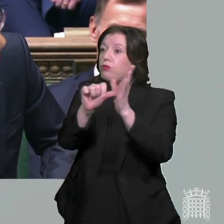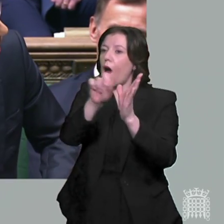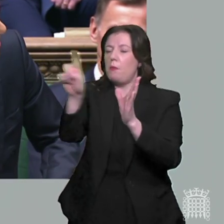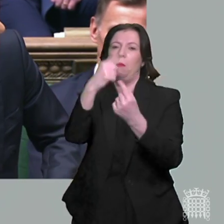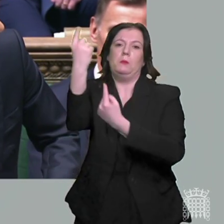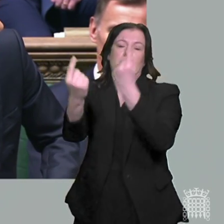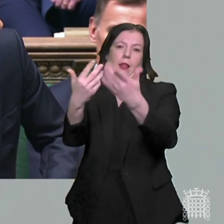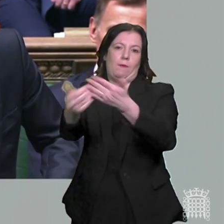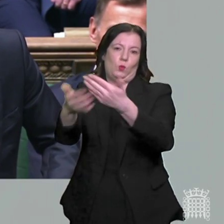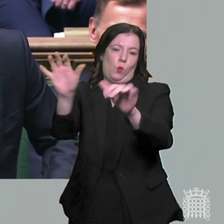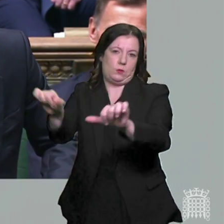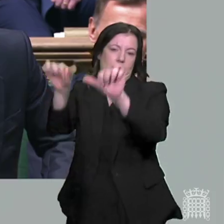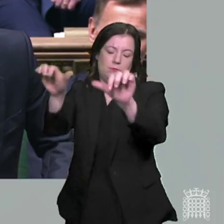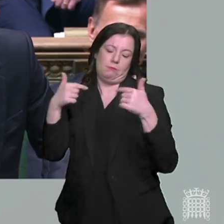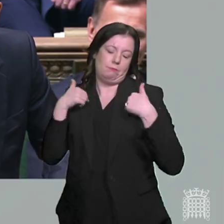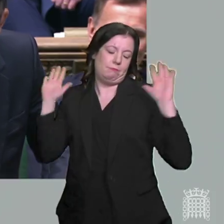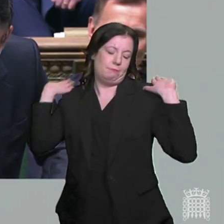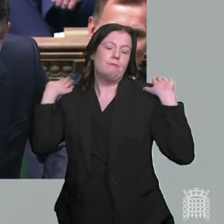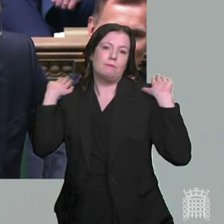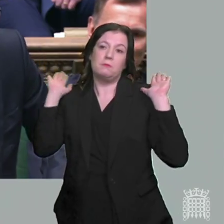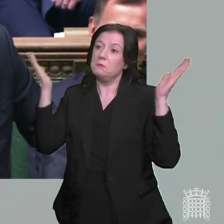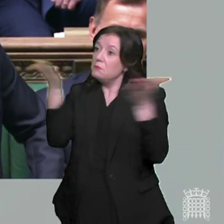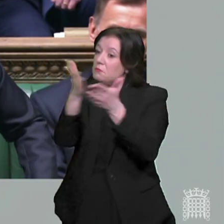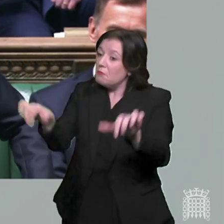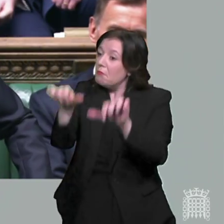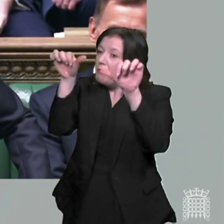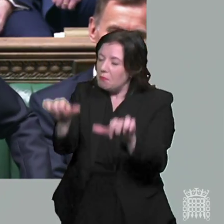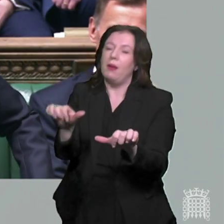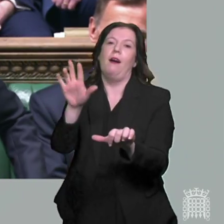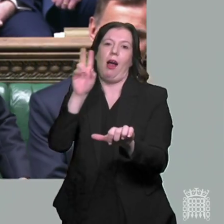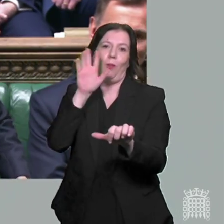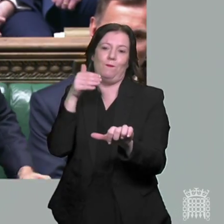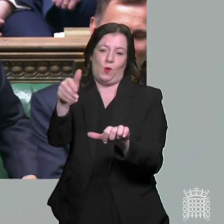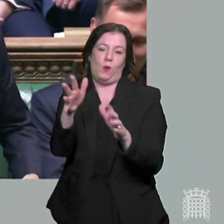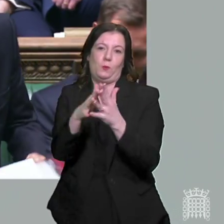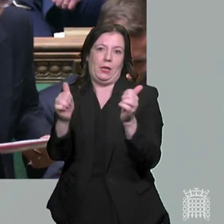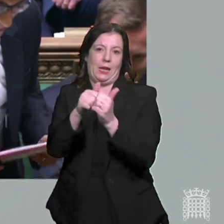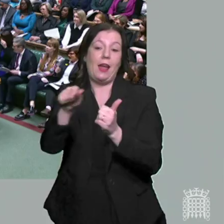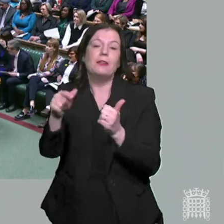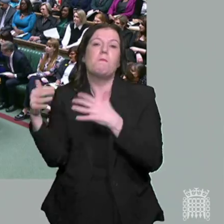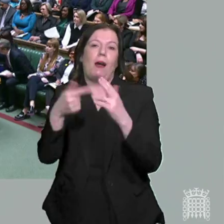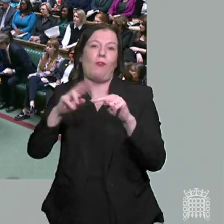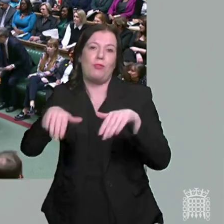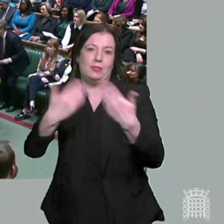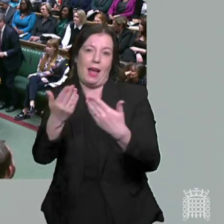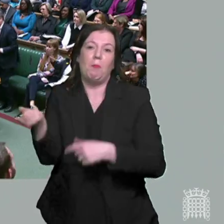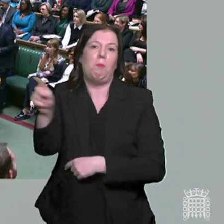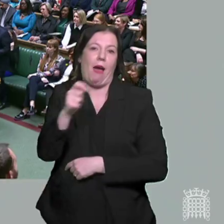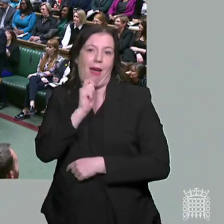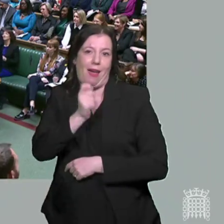I am very glad they did so and that we can look forward to watching “Match of the Day” on our screens again.